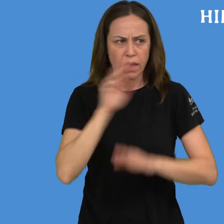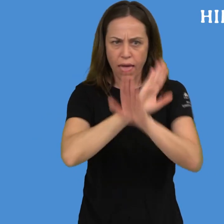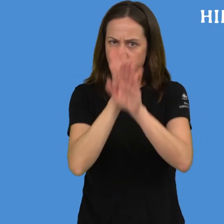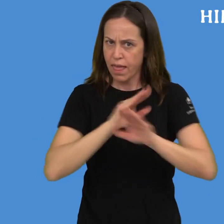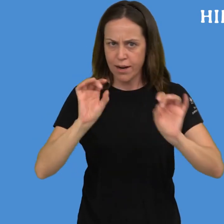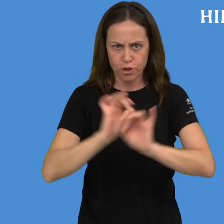resultado